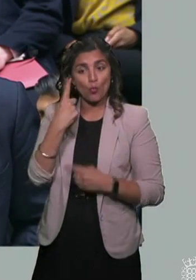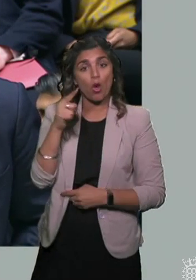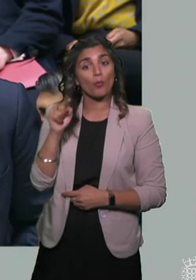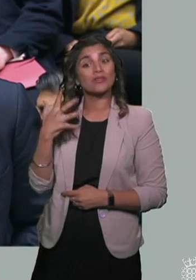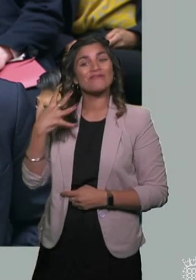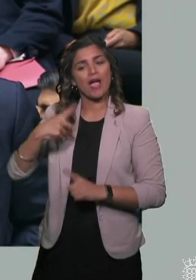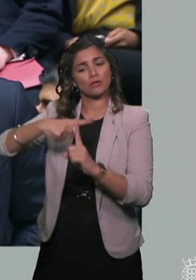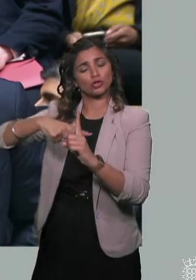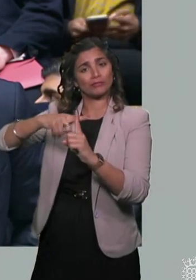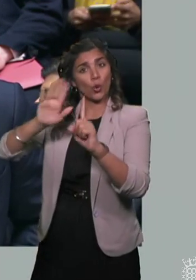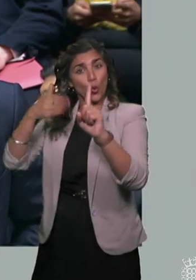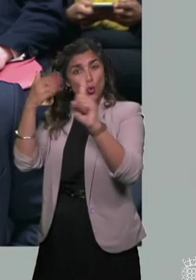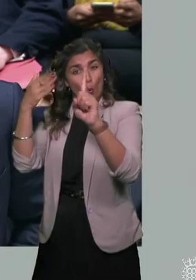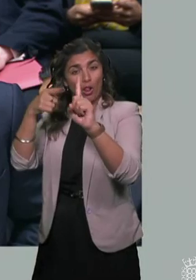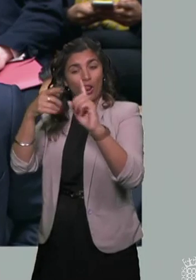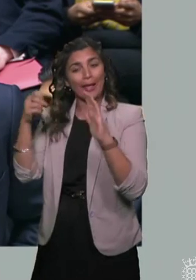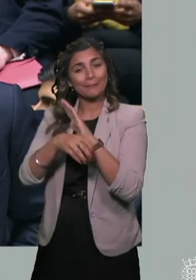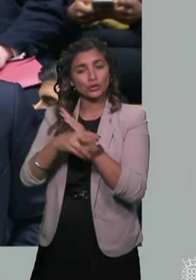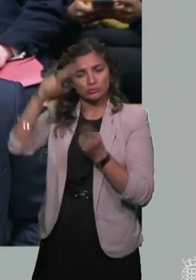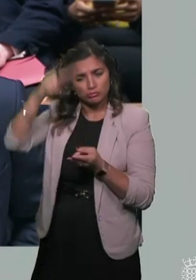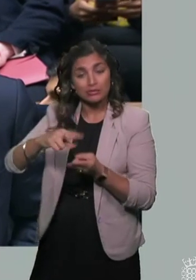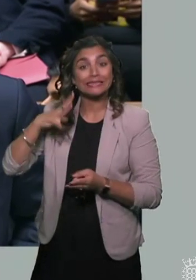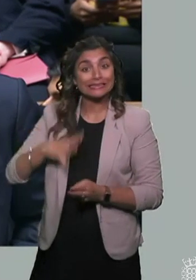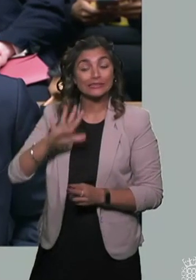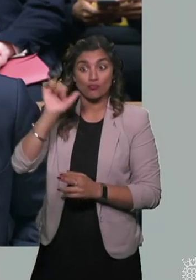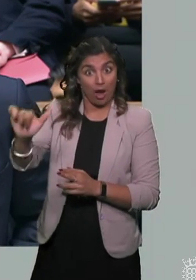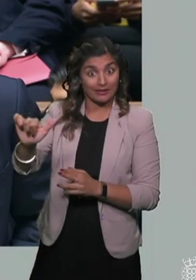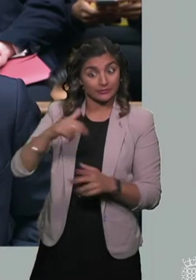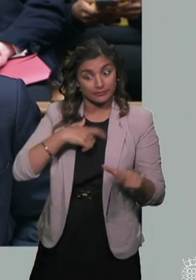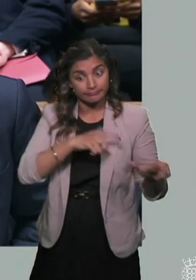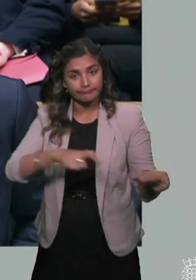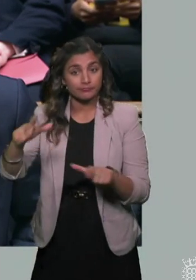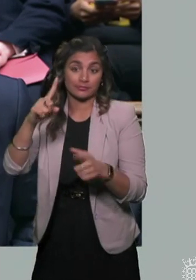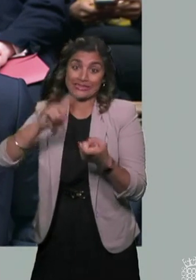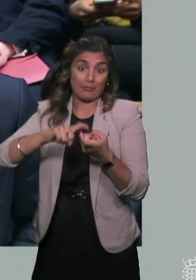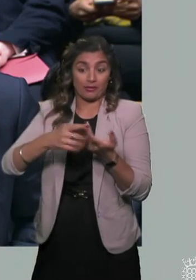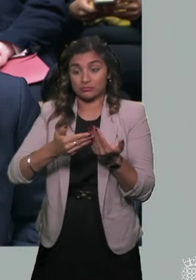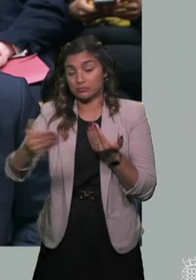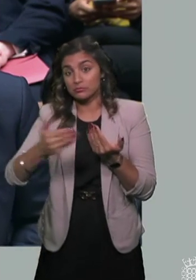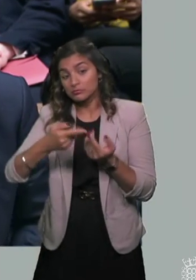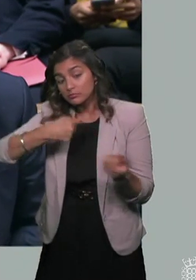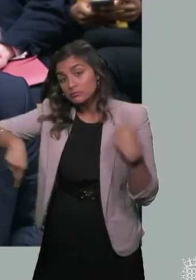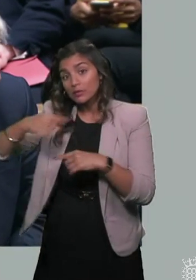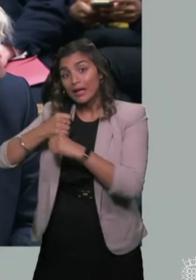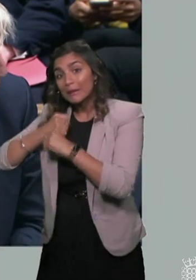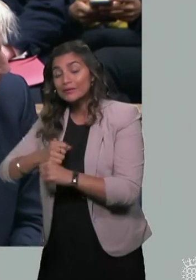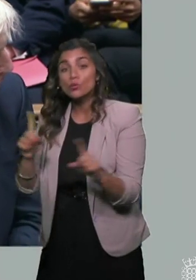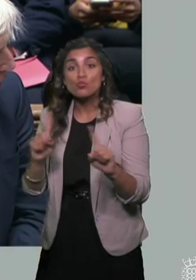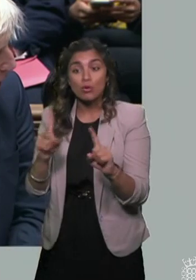It depends on what happens this decade and it depends on the commitments that are made.